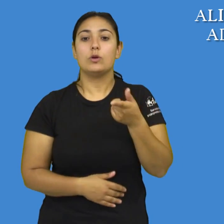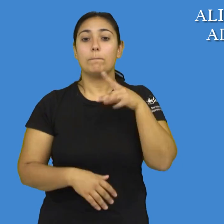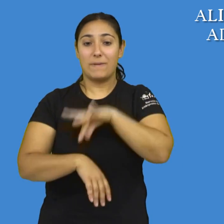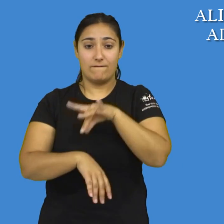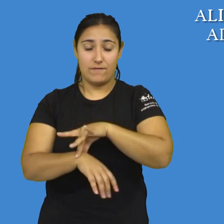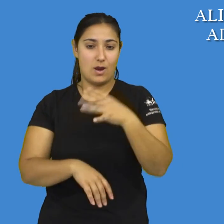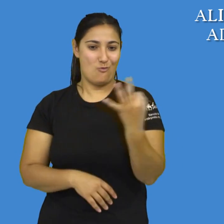enfermo